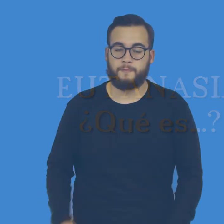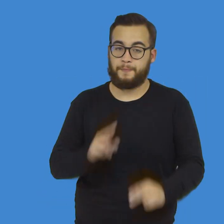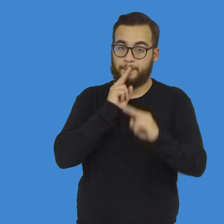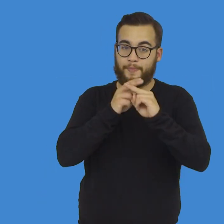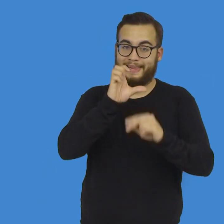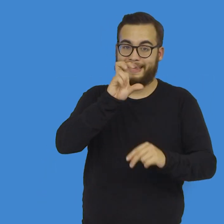nombre